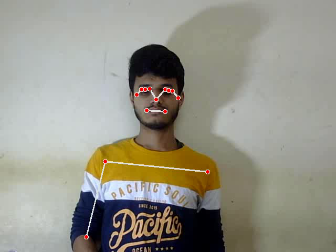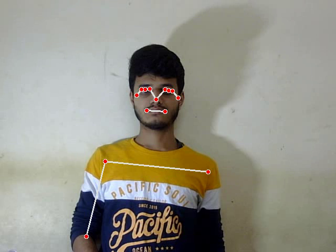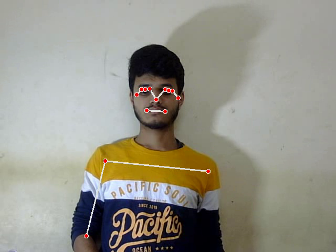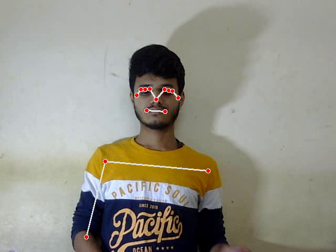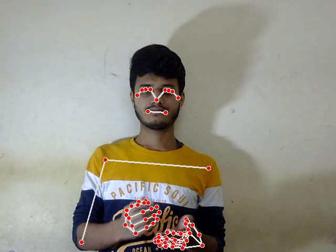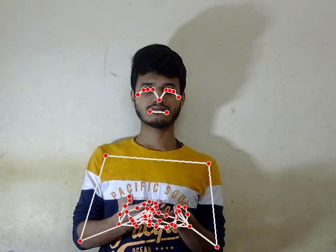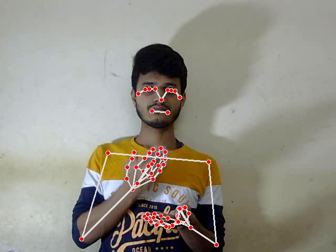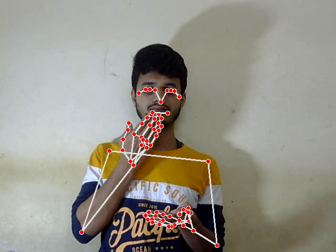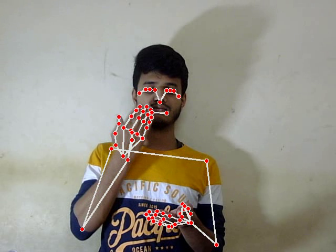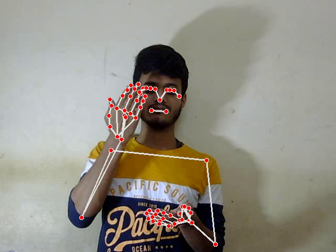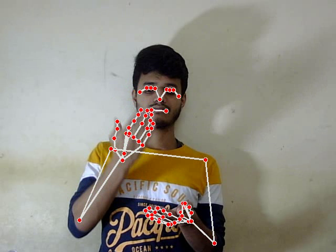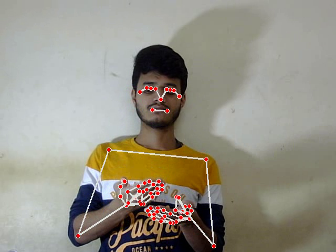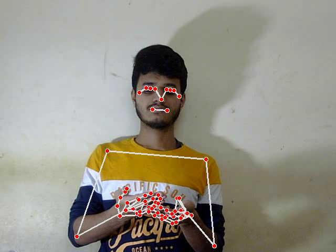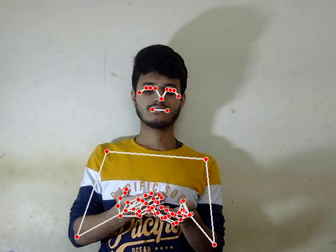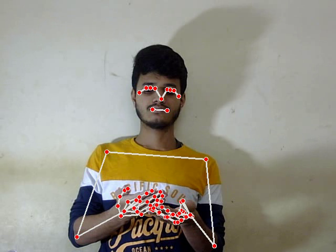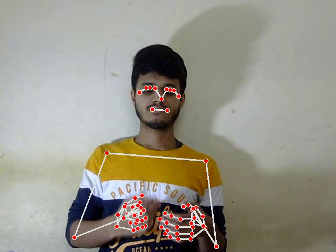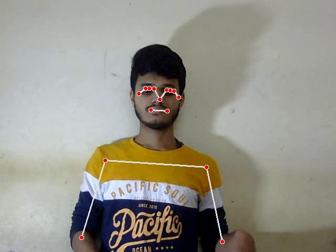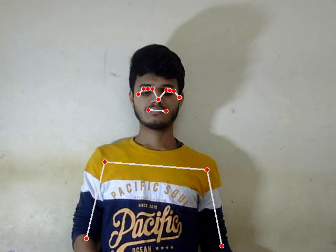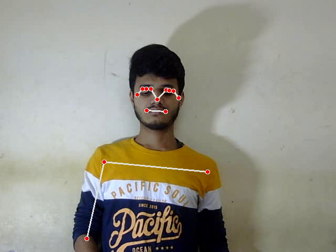good